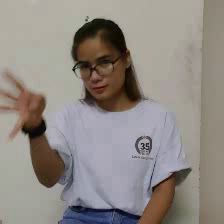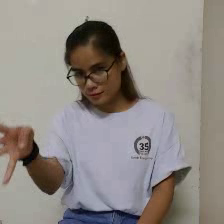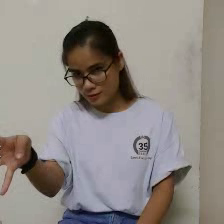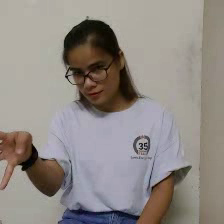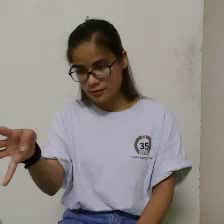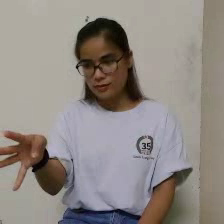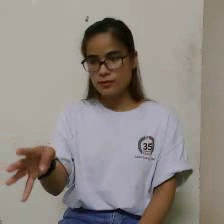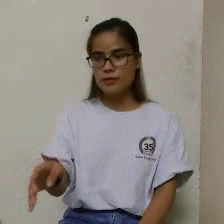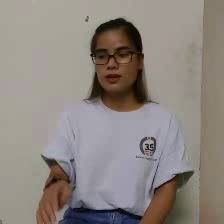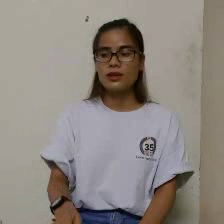Nôn ói